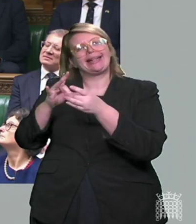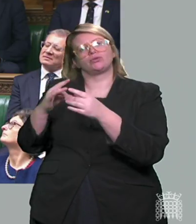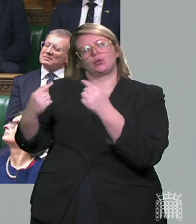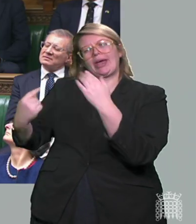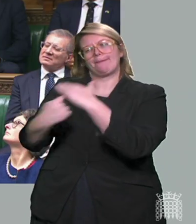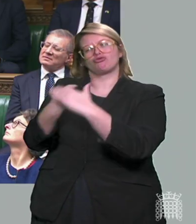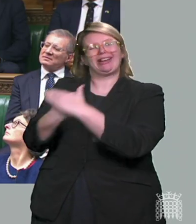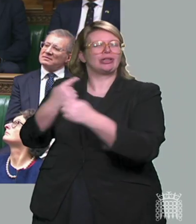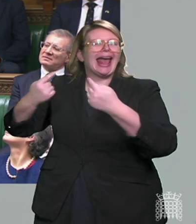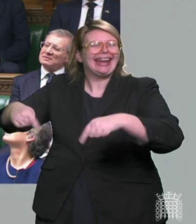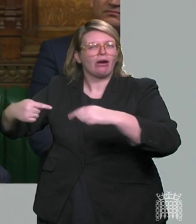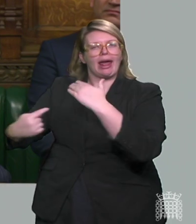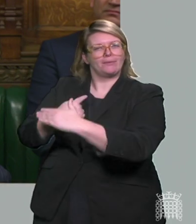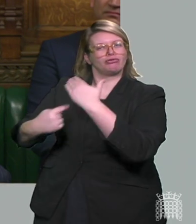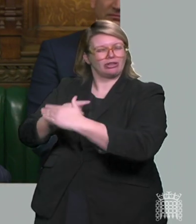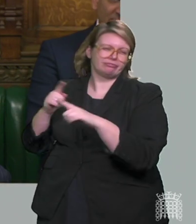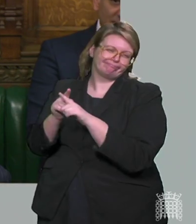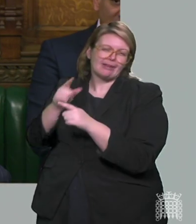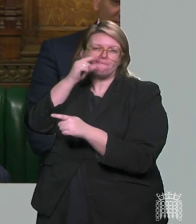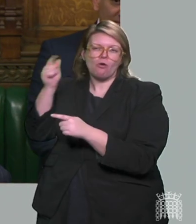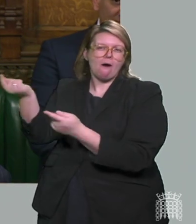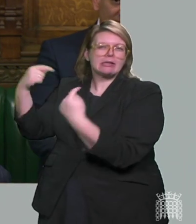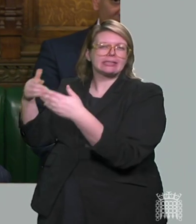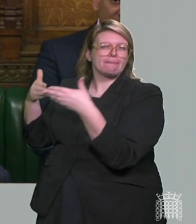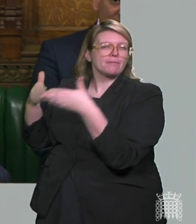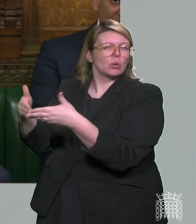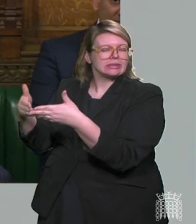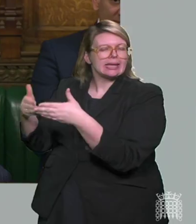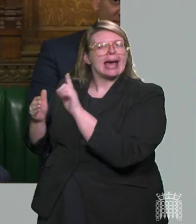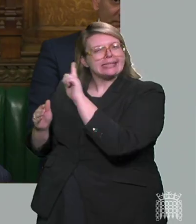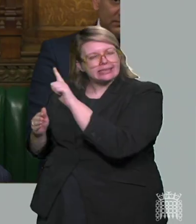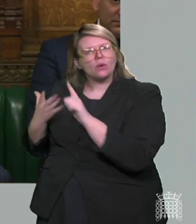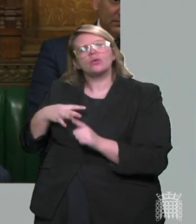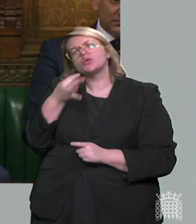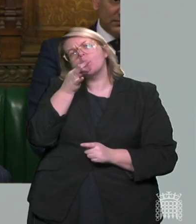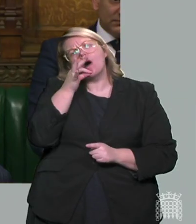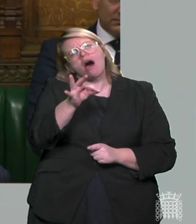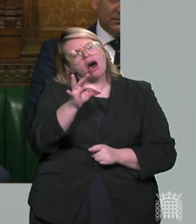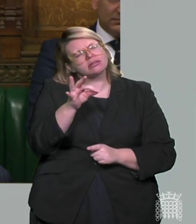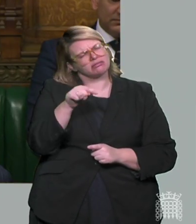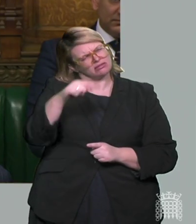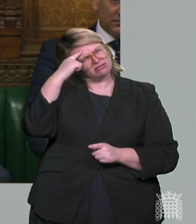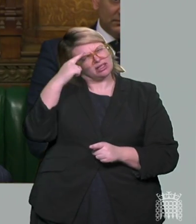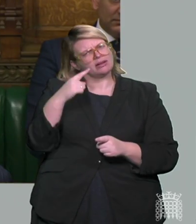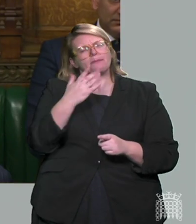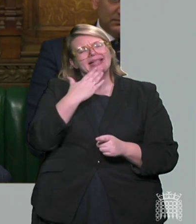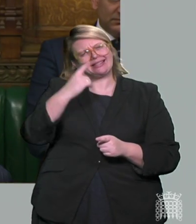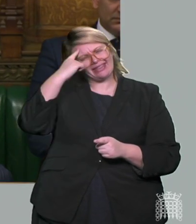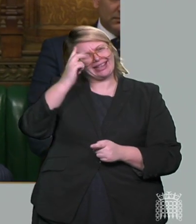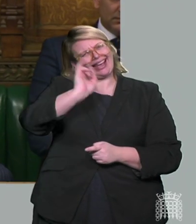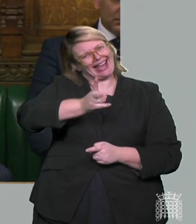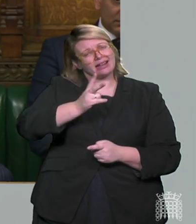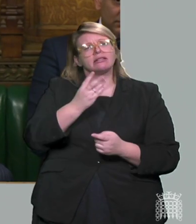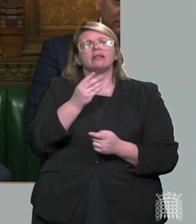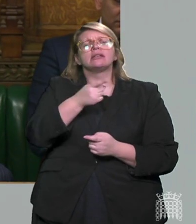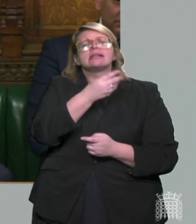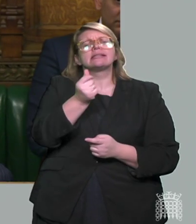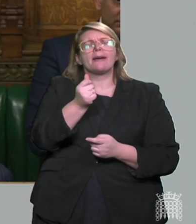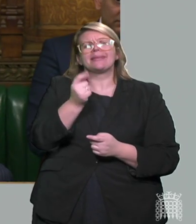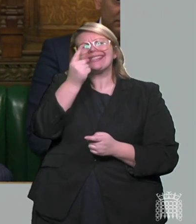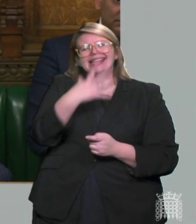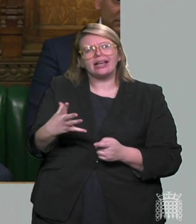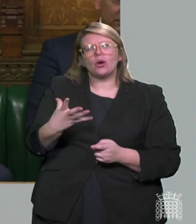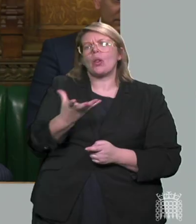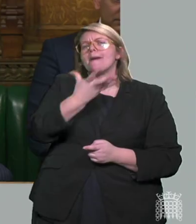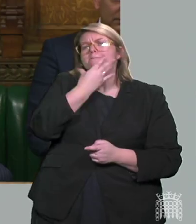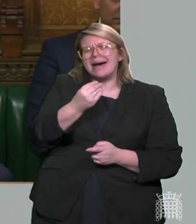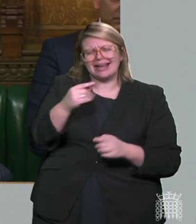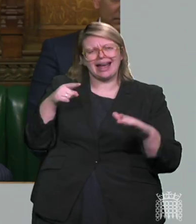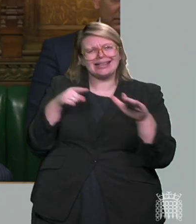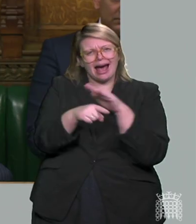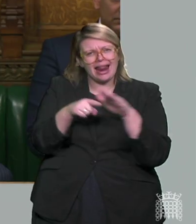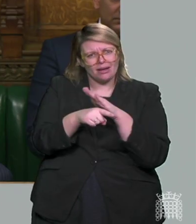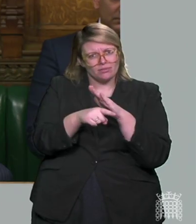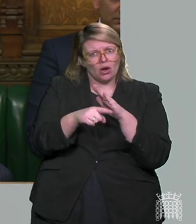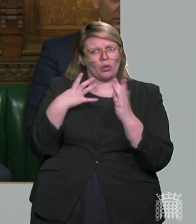Will my right honourable Friend reconsider the Government’s proposal to relocate approximately 500 single male asylum seekers to Beaconside in Stafford?